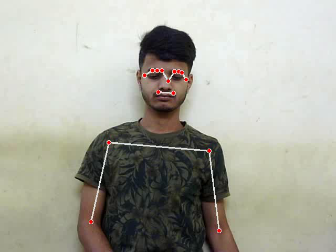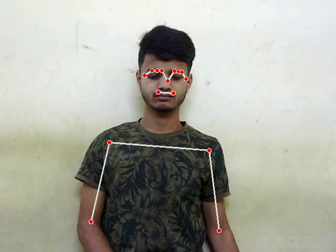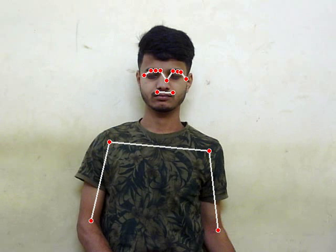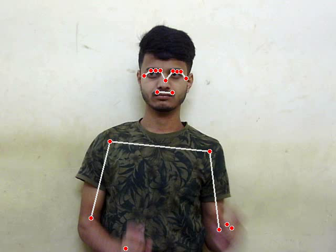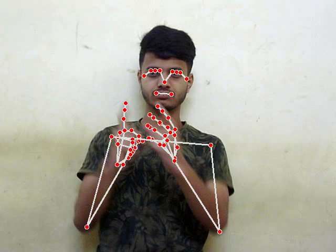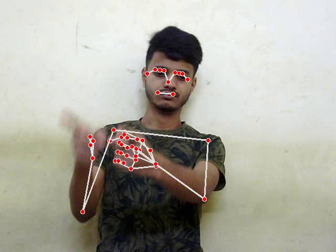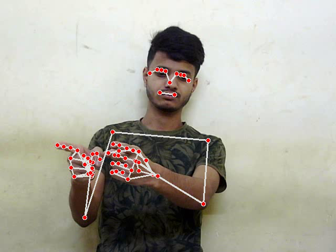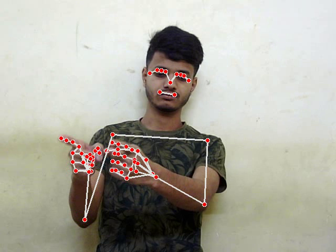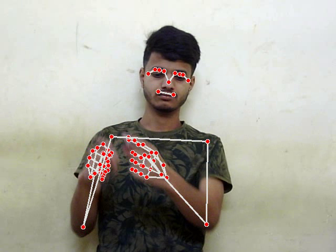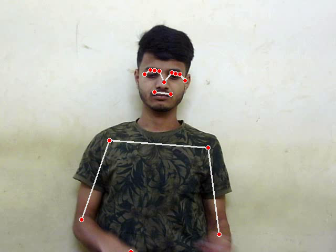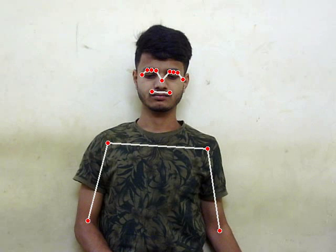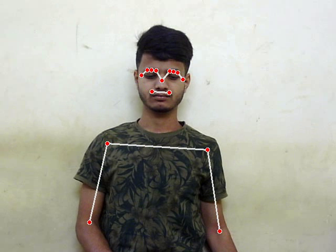go